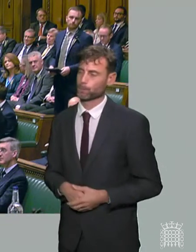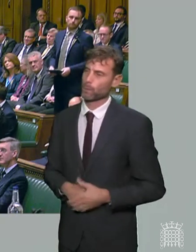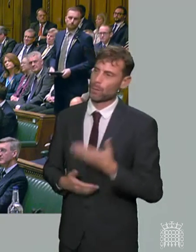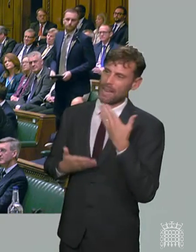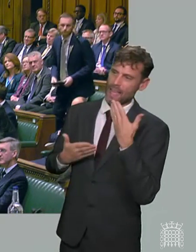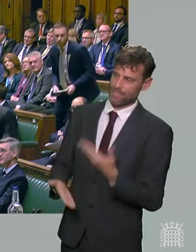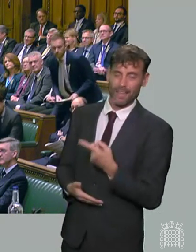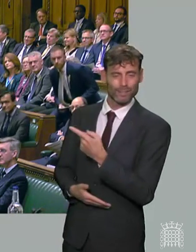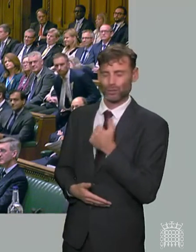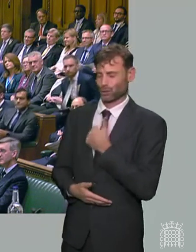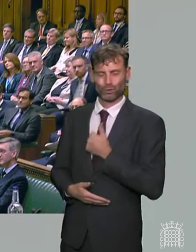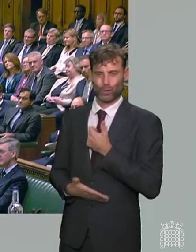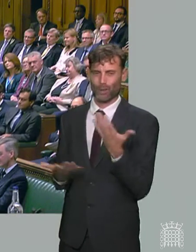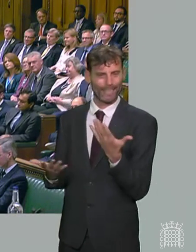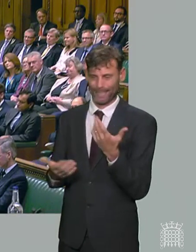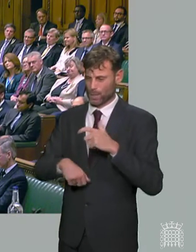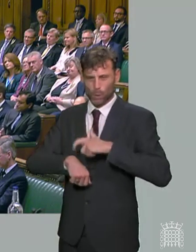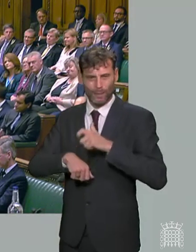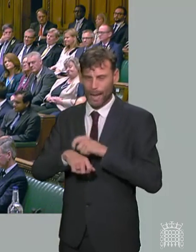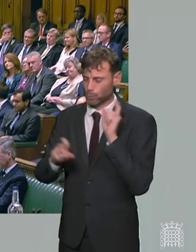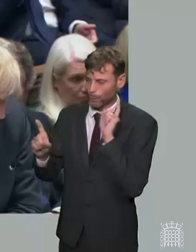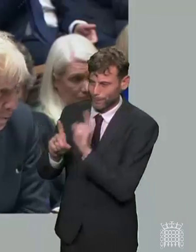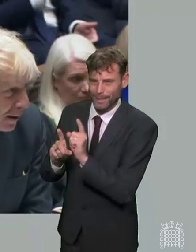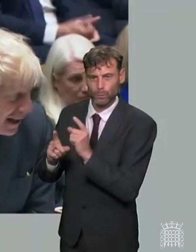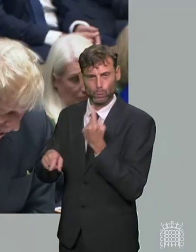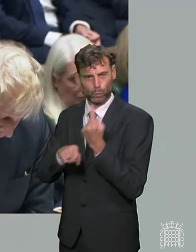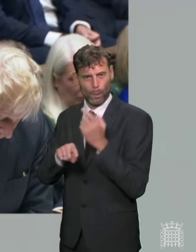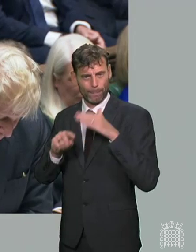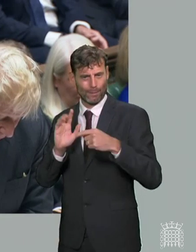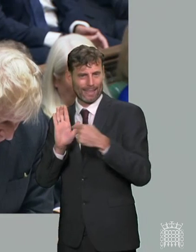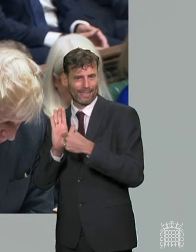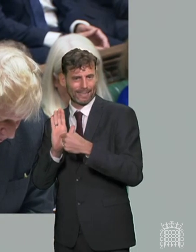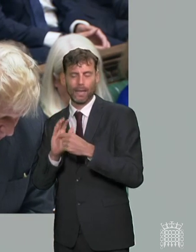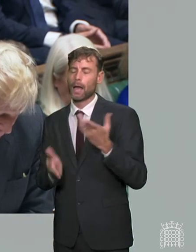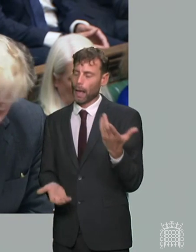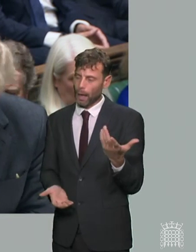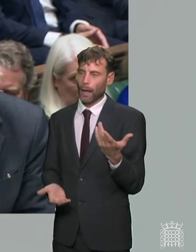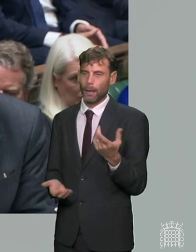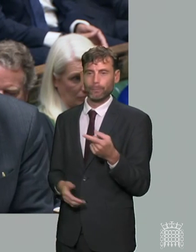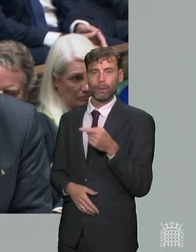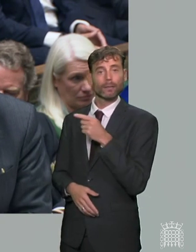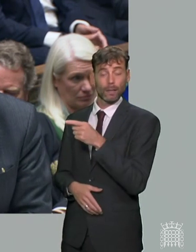I am sorry that we have not yet found time to discuss this matter properly, person to person.